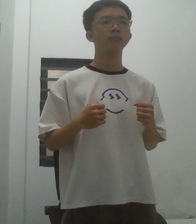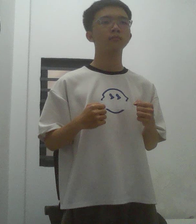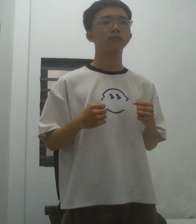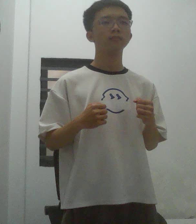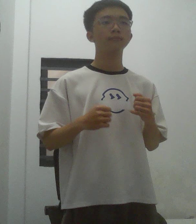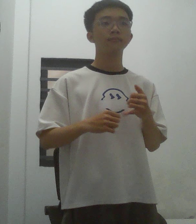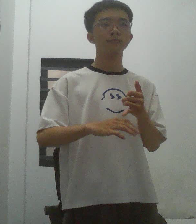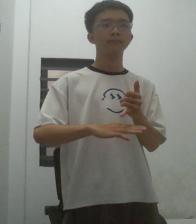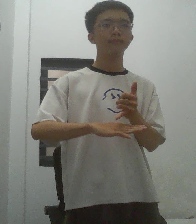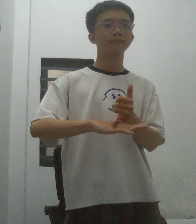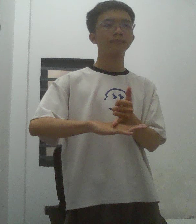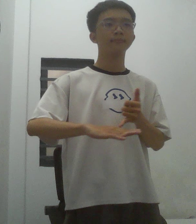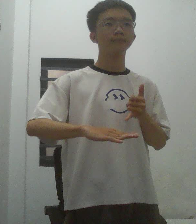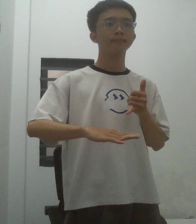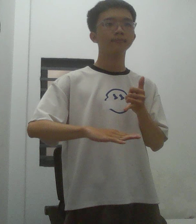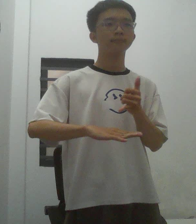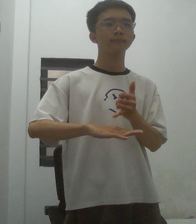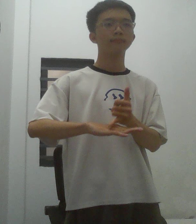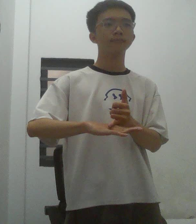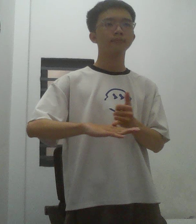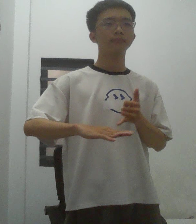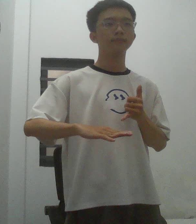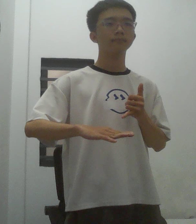cuoi tuan